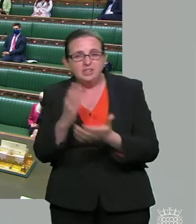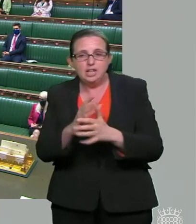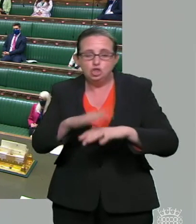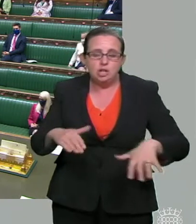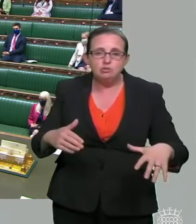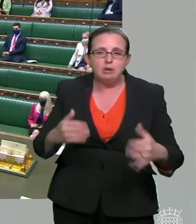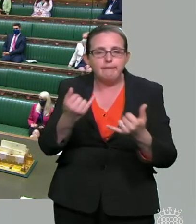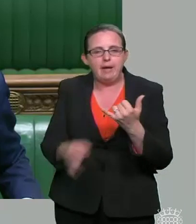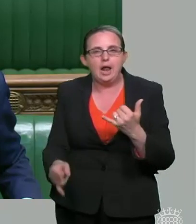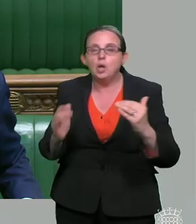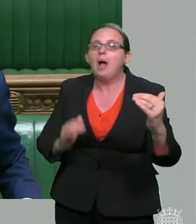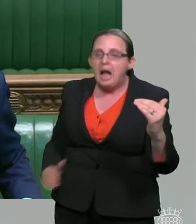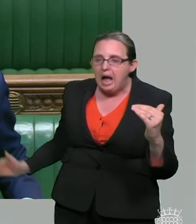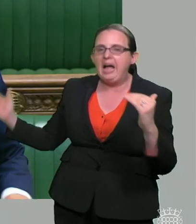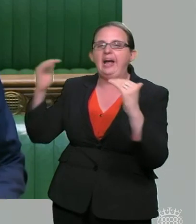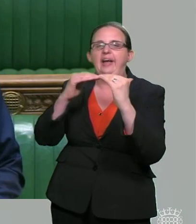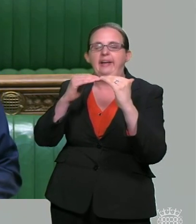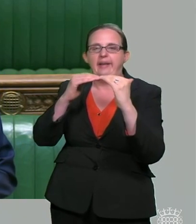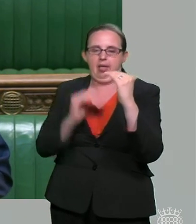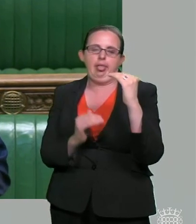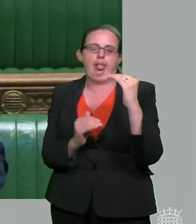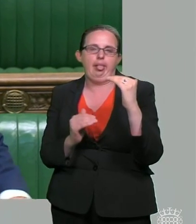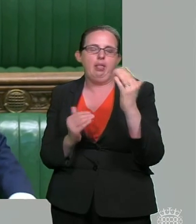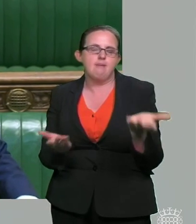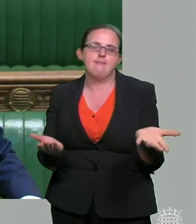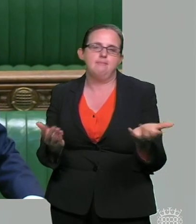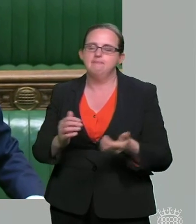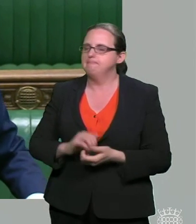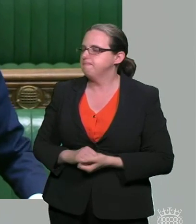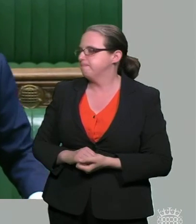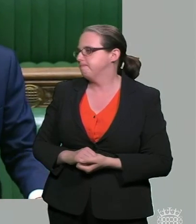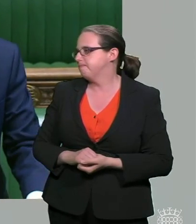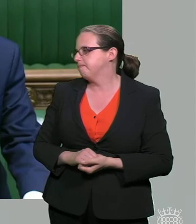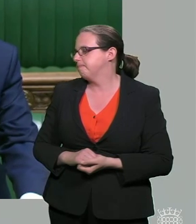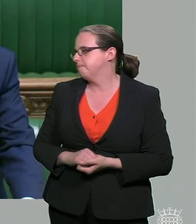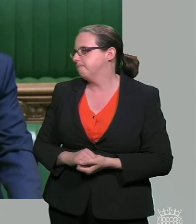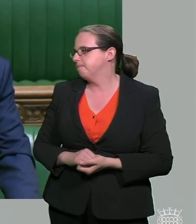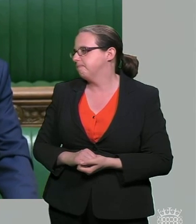So much for levelling up. Let me help the Prime Minister with the numbers.